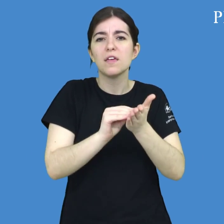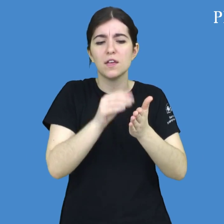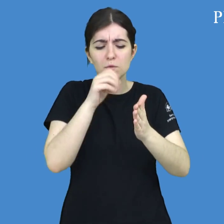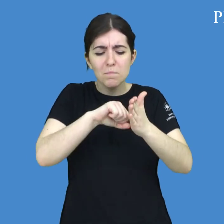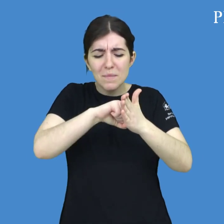motivo